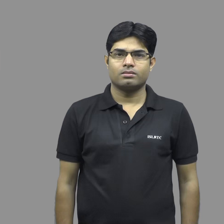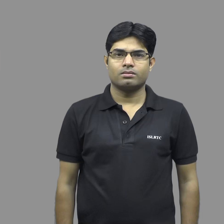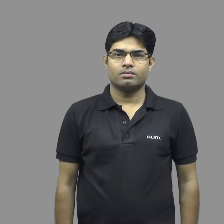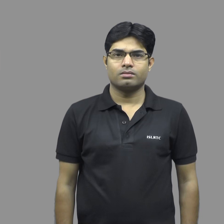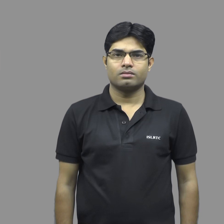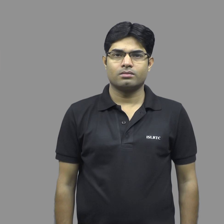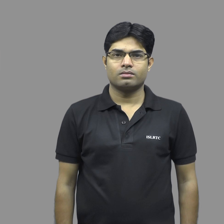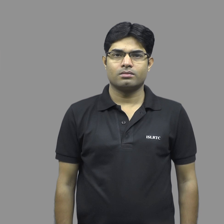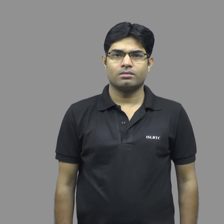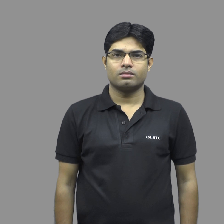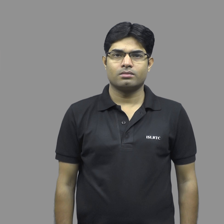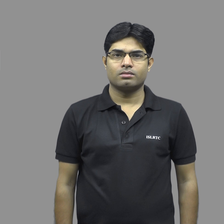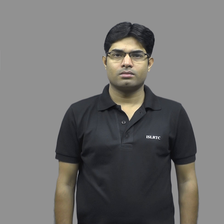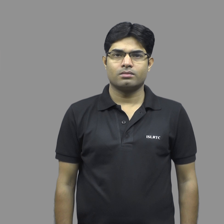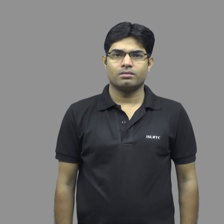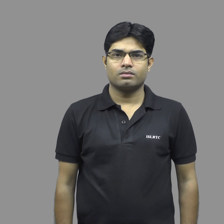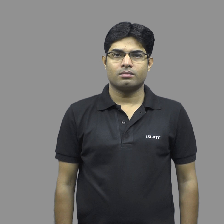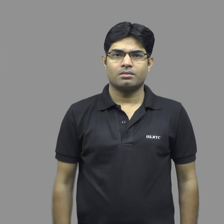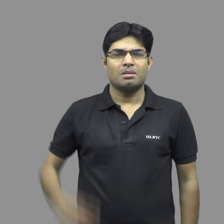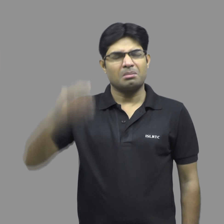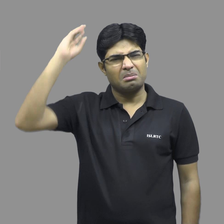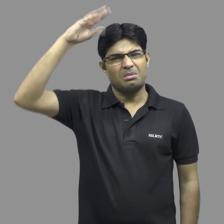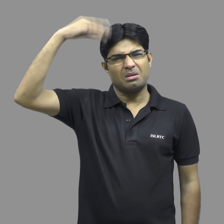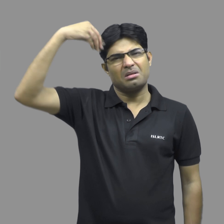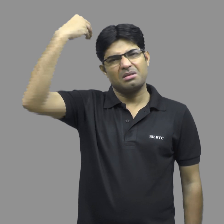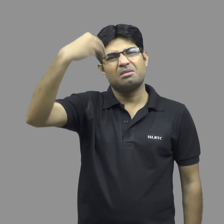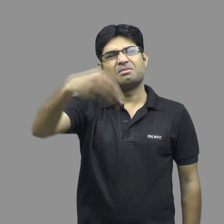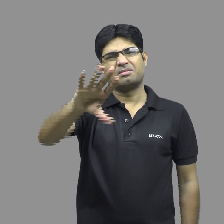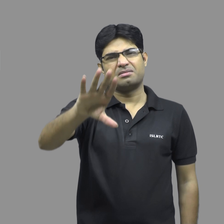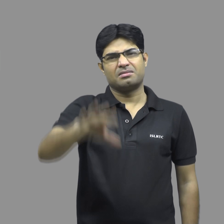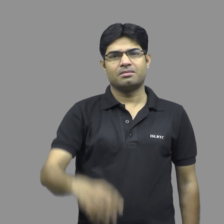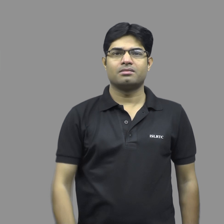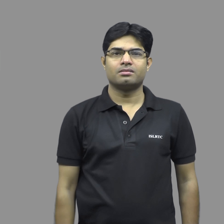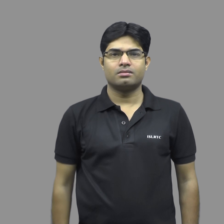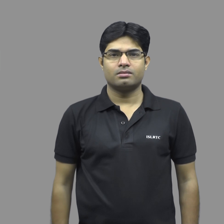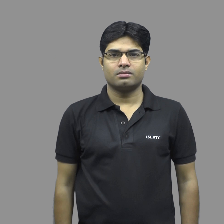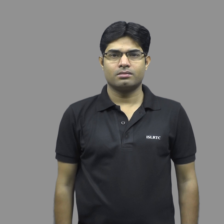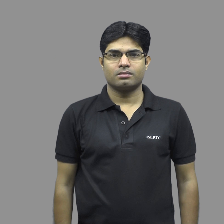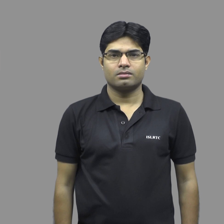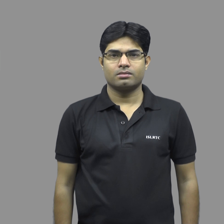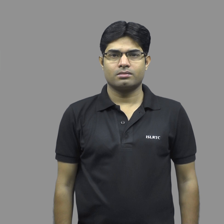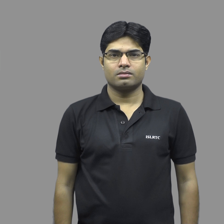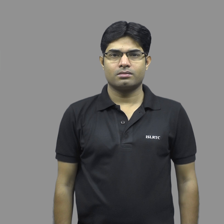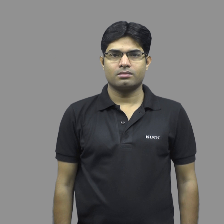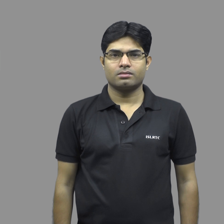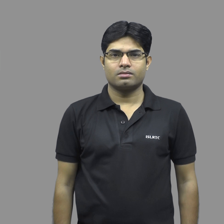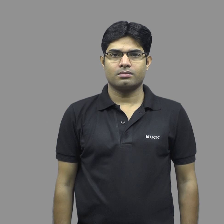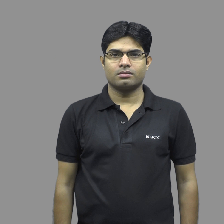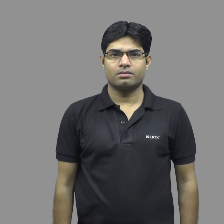Forgive